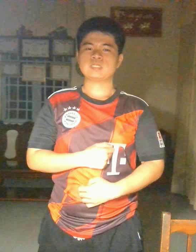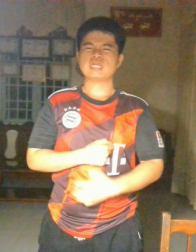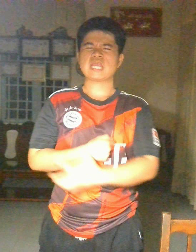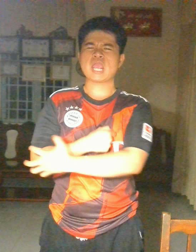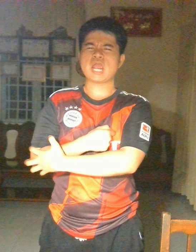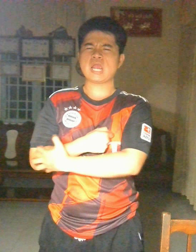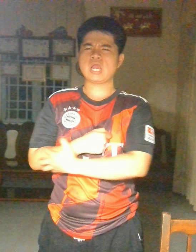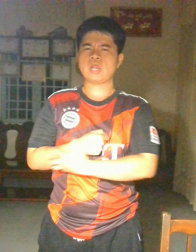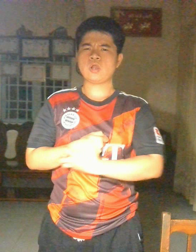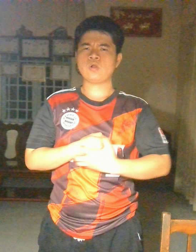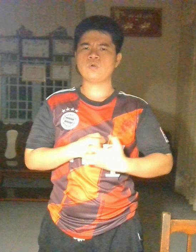ngheo